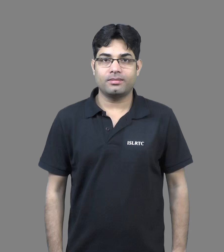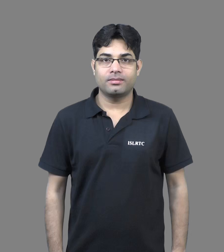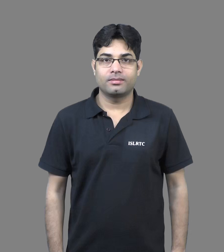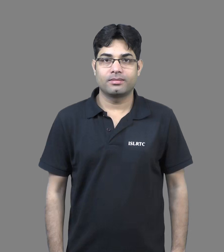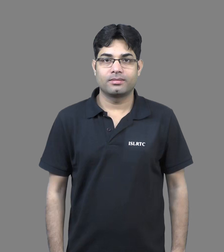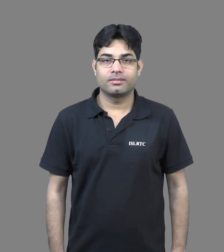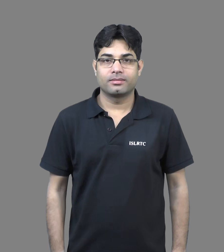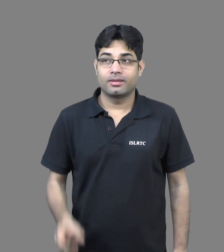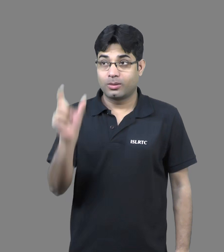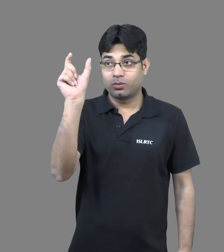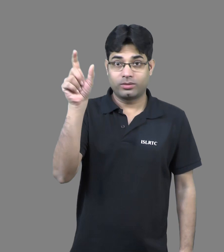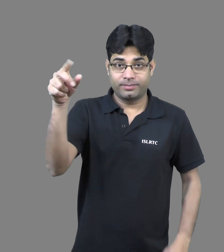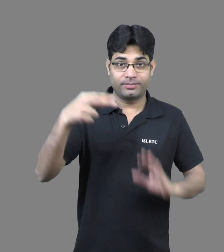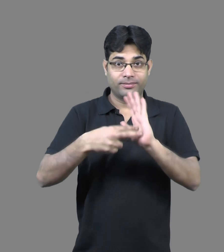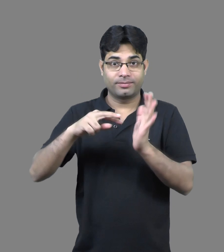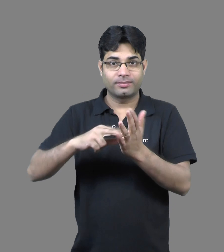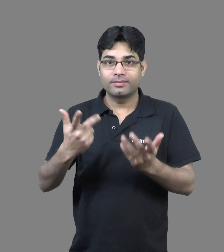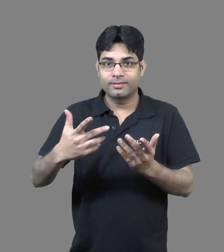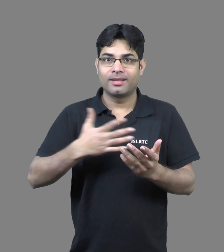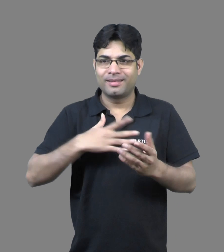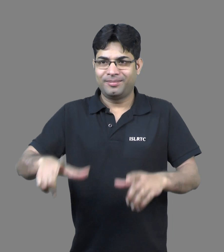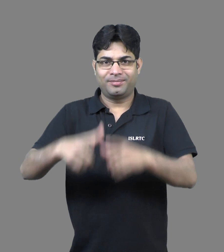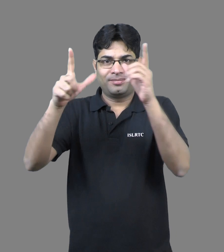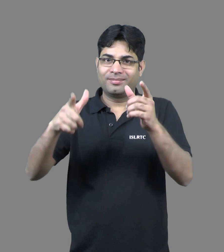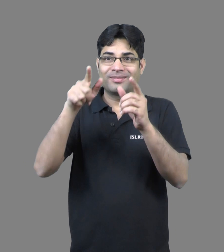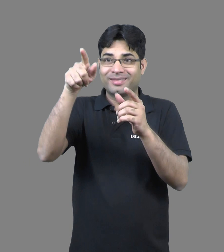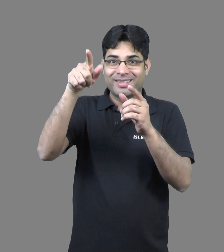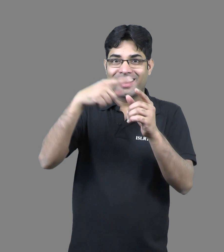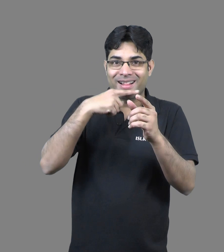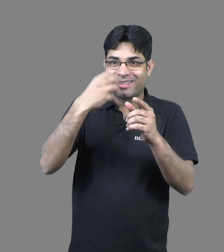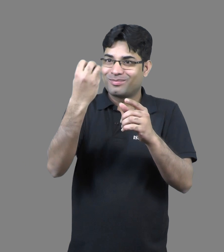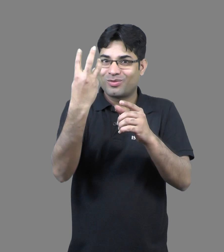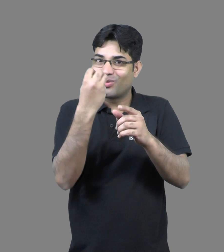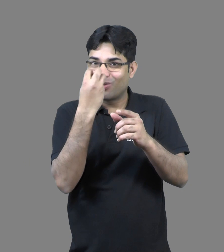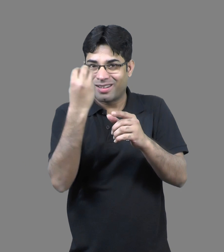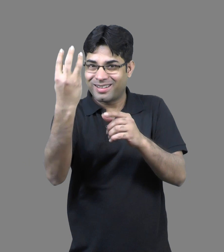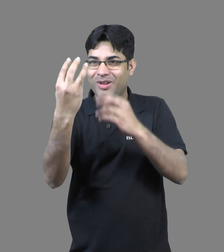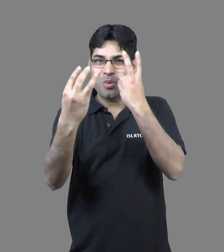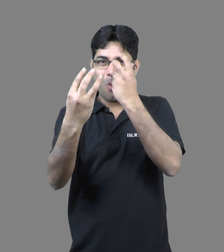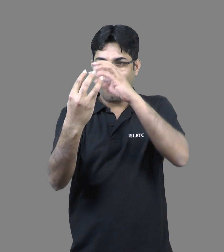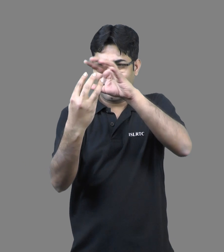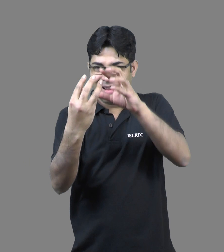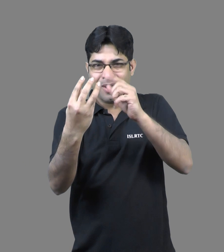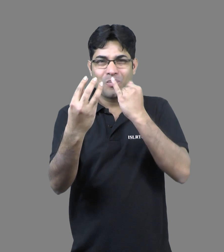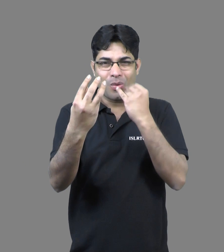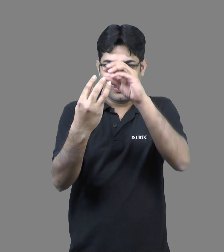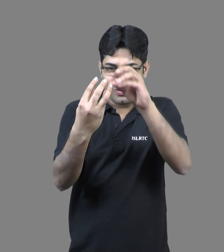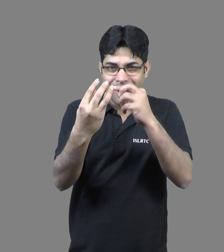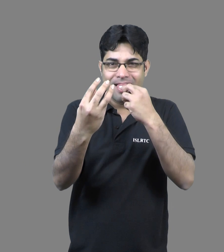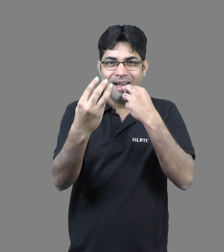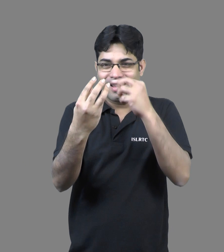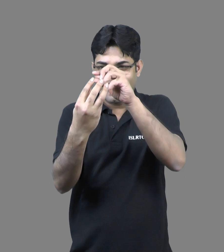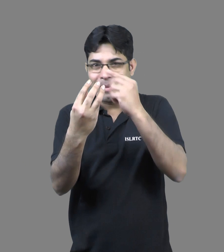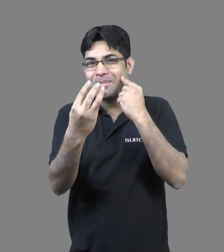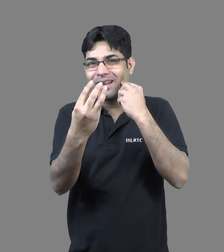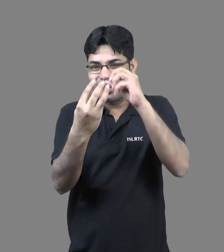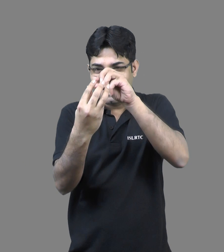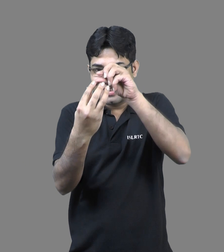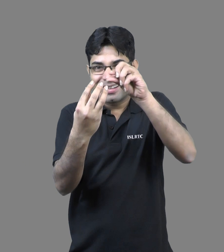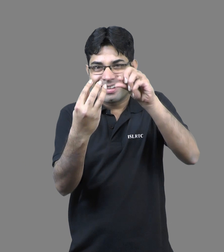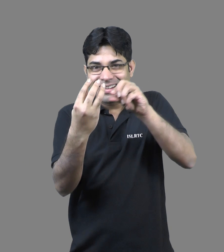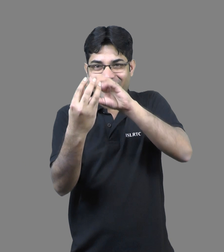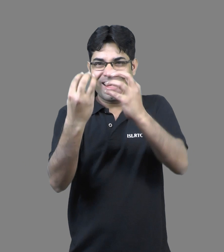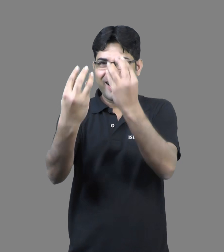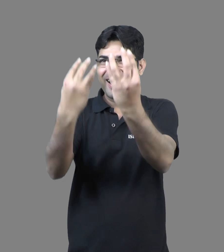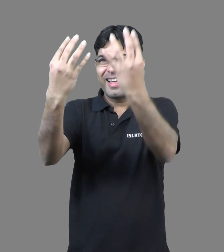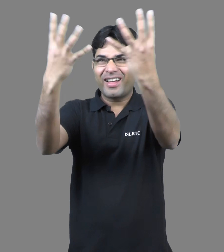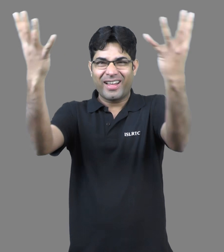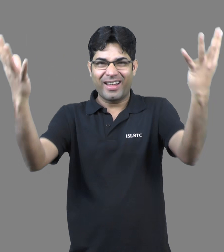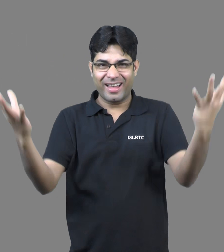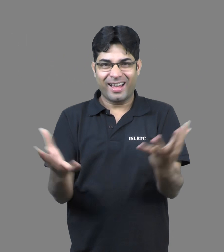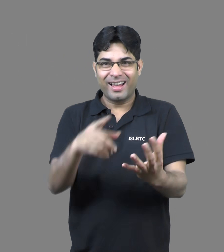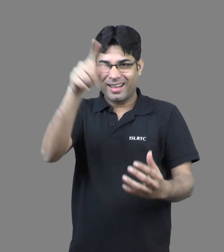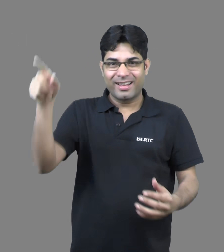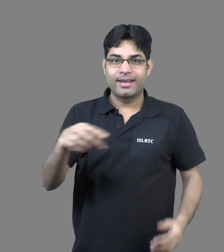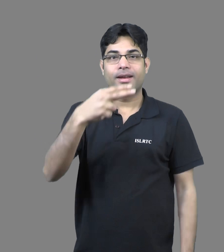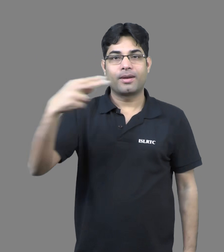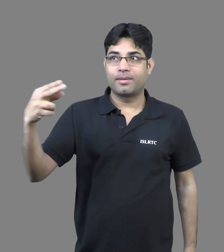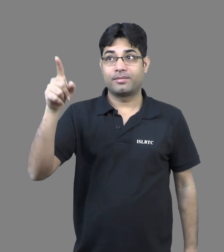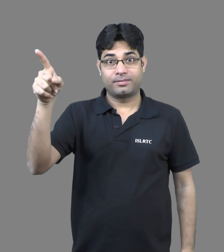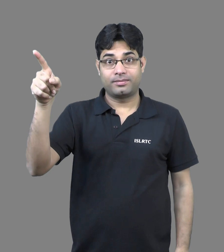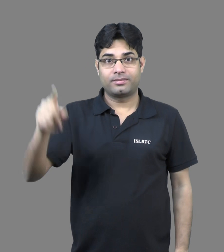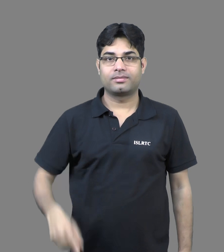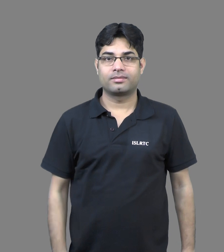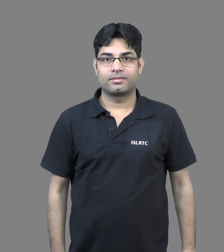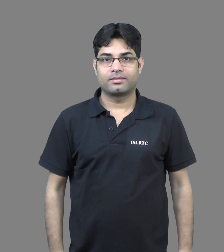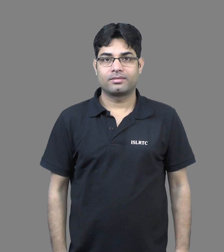Lantana Camera